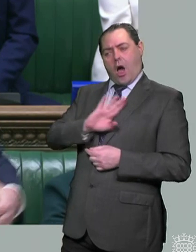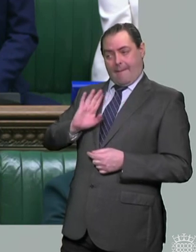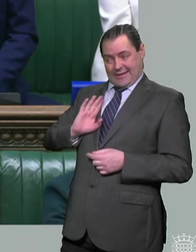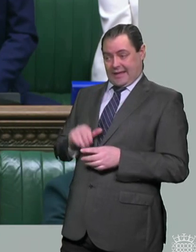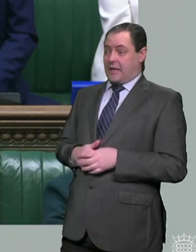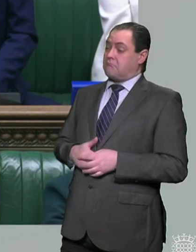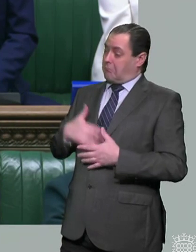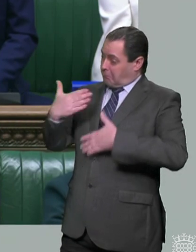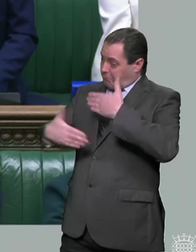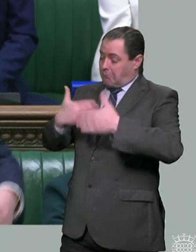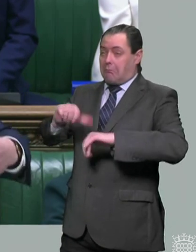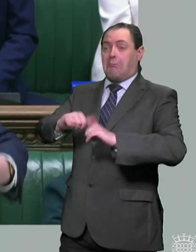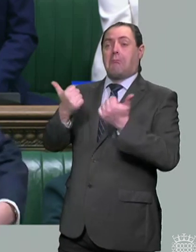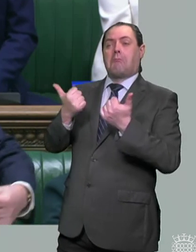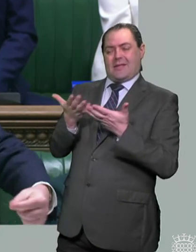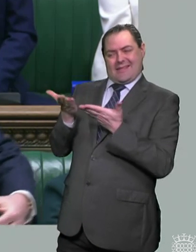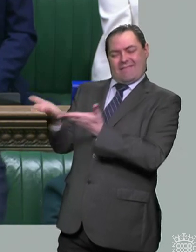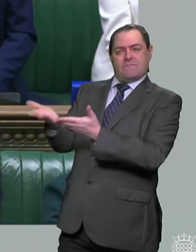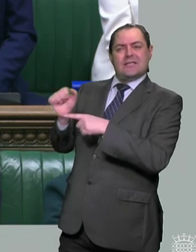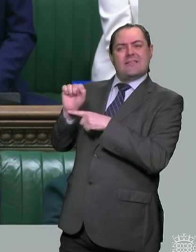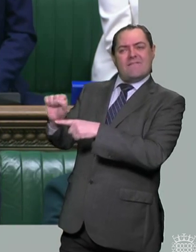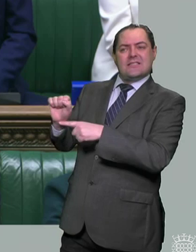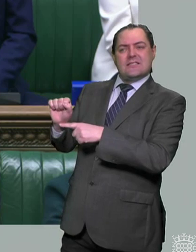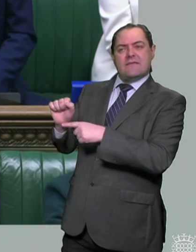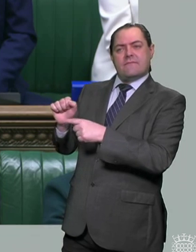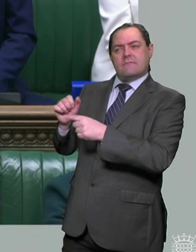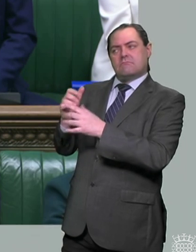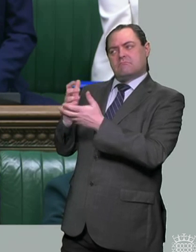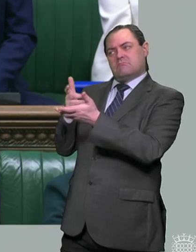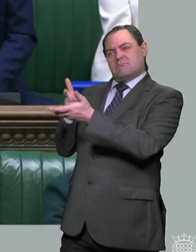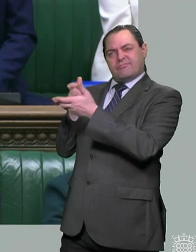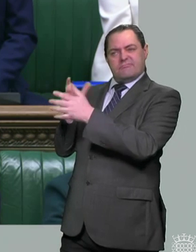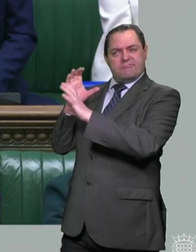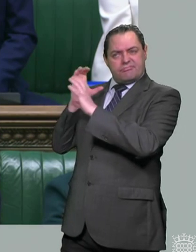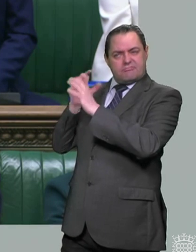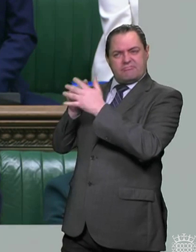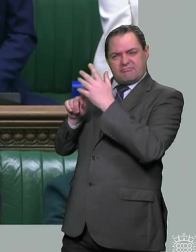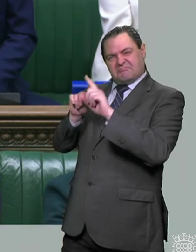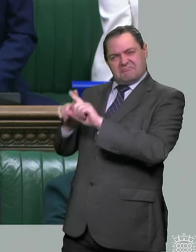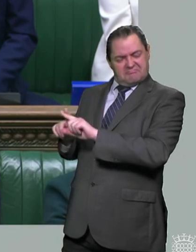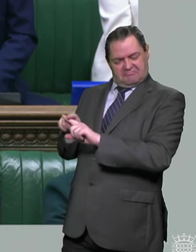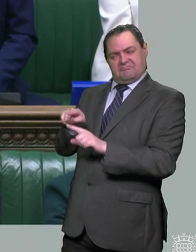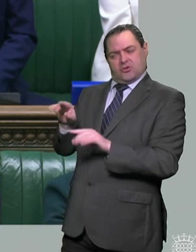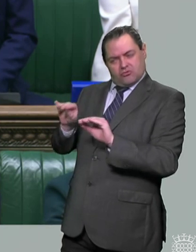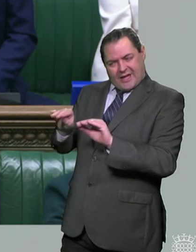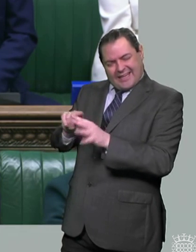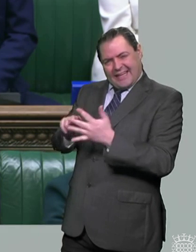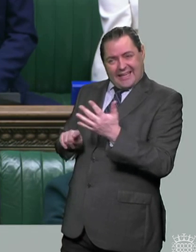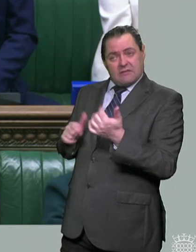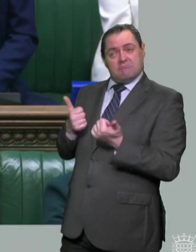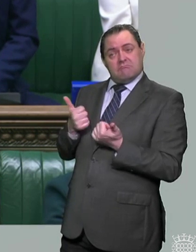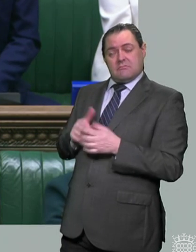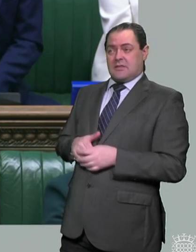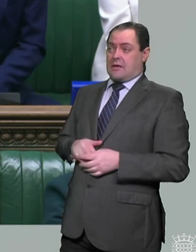We are doing that by supplying lethal but defensive weaponry, as well as training, to the Ukrainians, which is greatly appreciated.